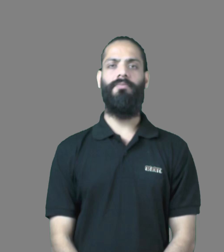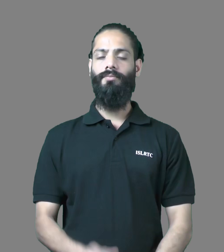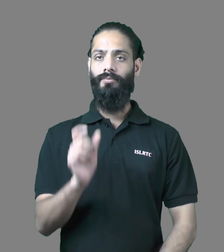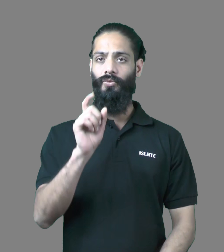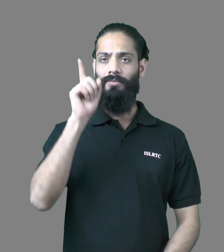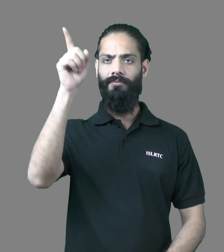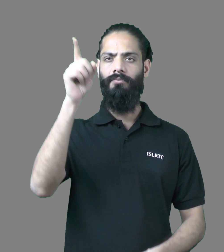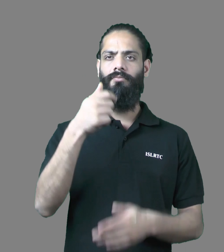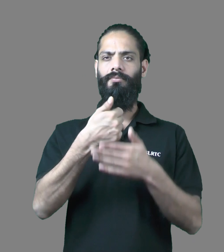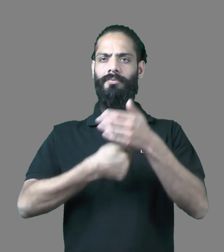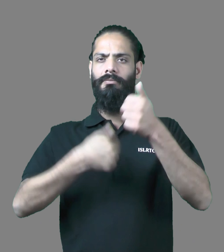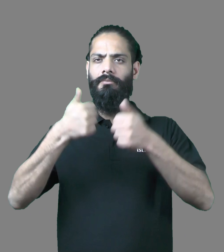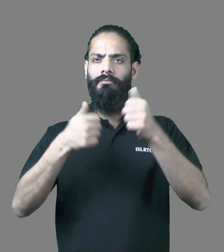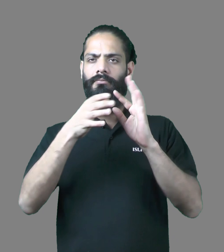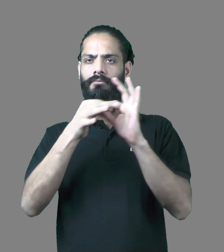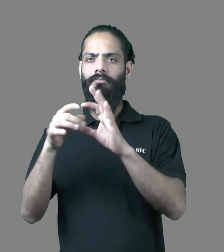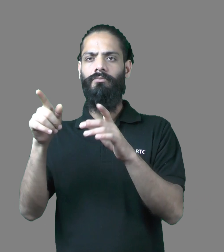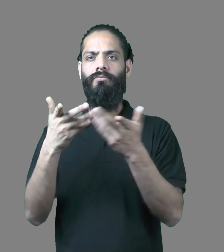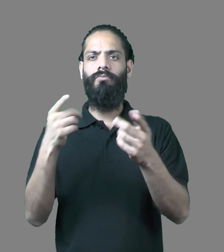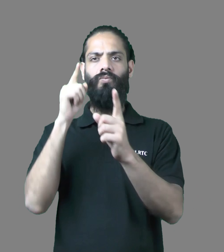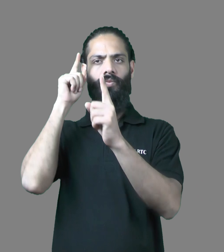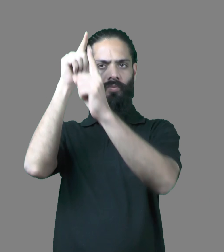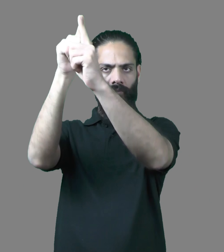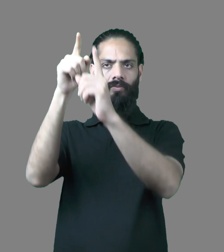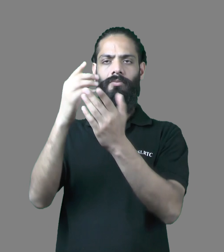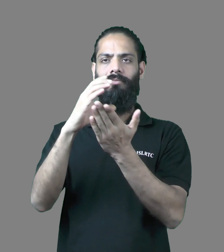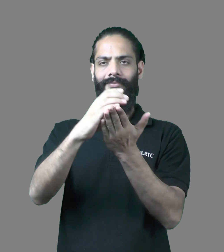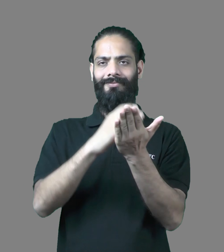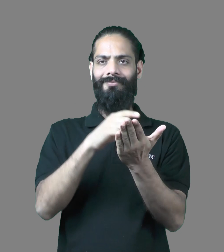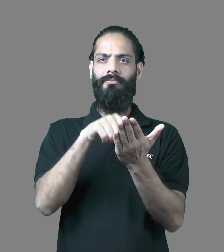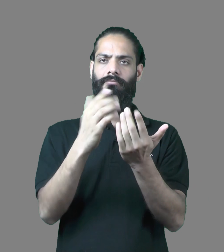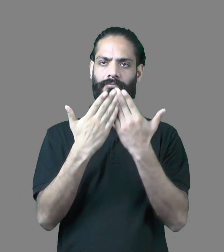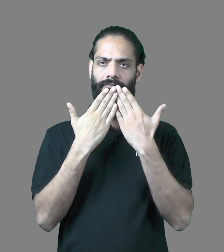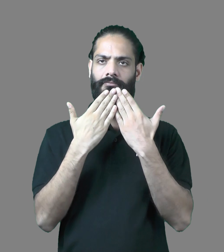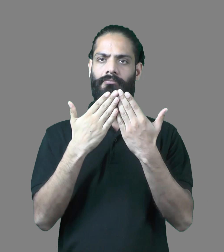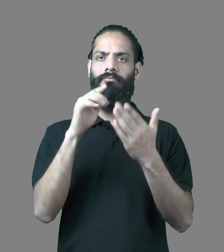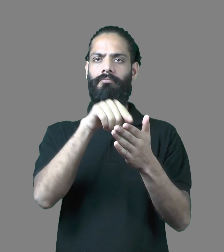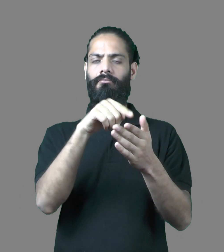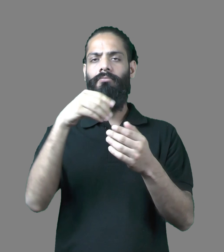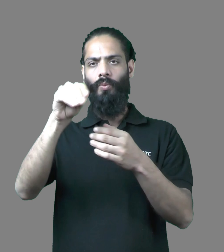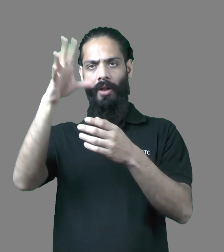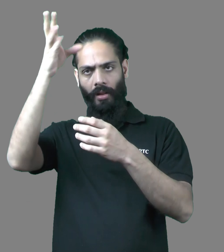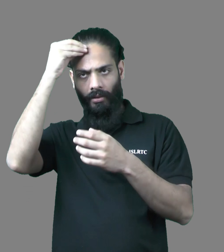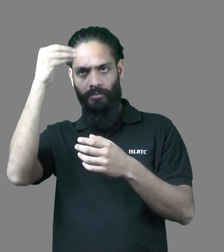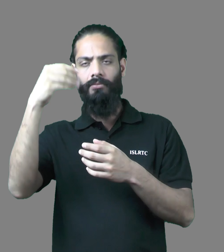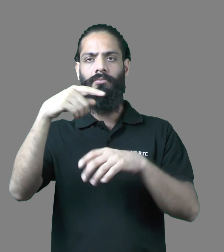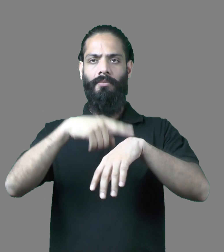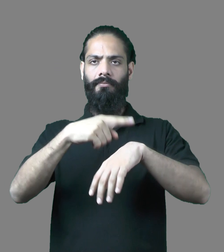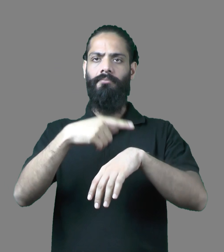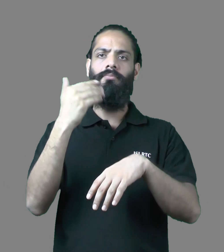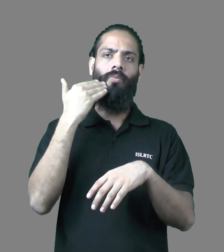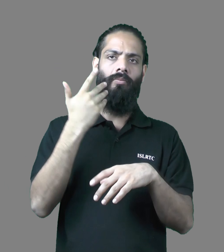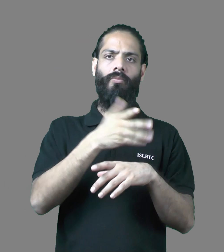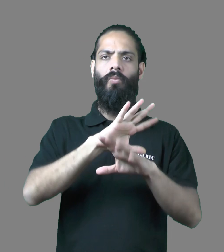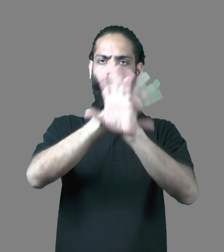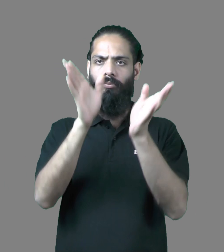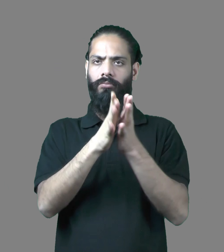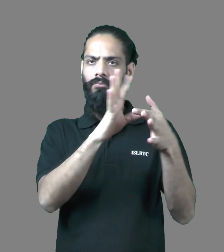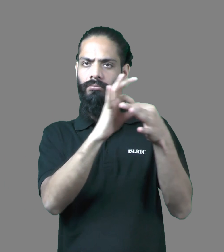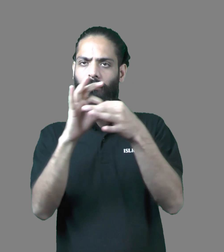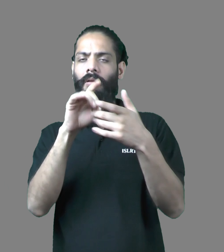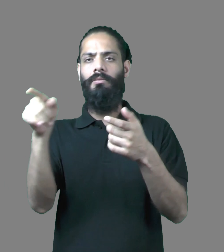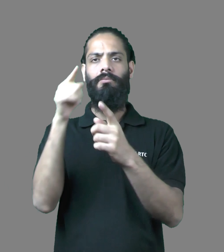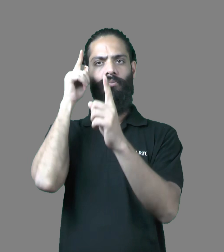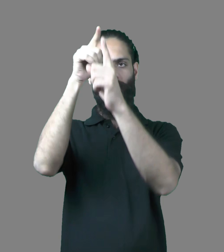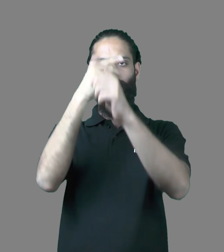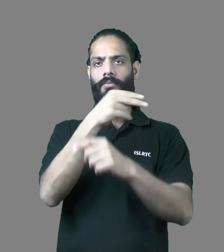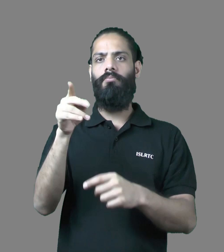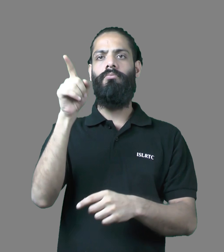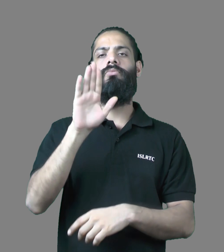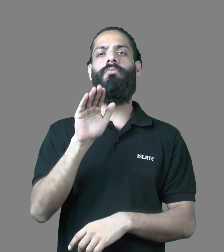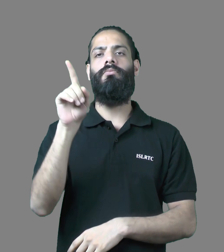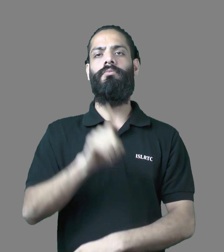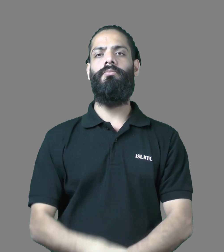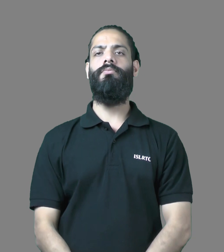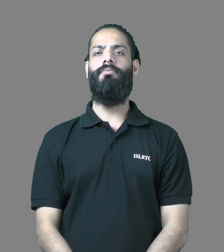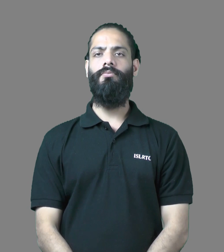Goals